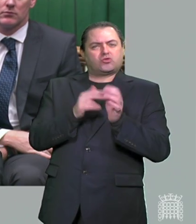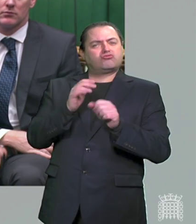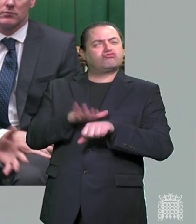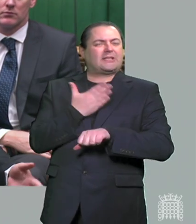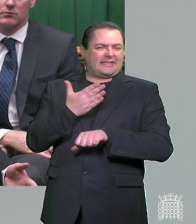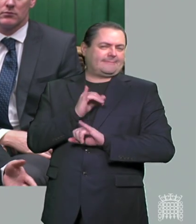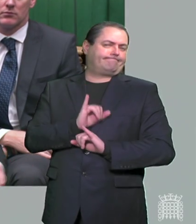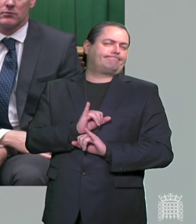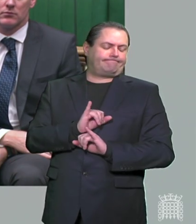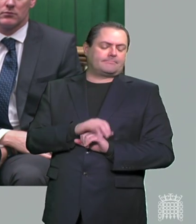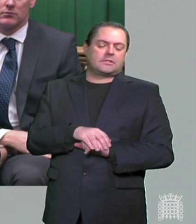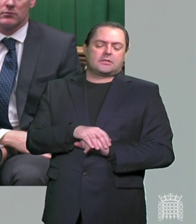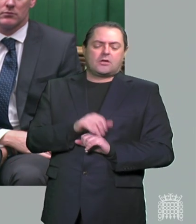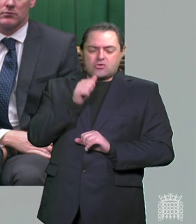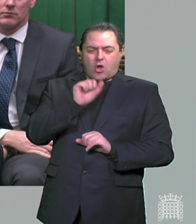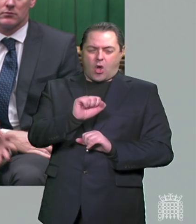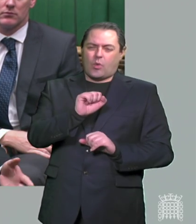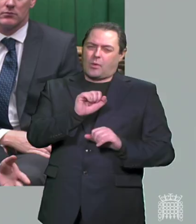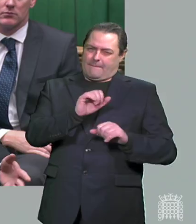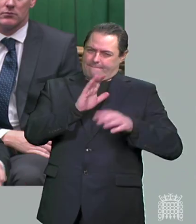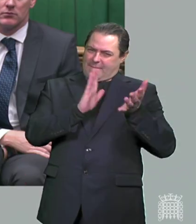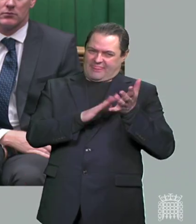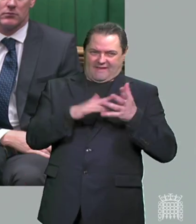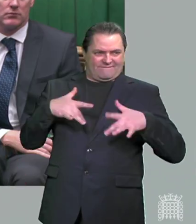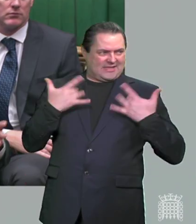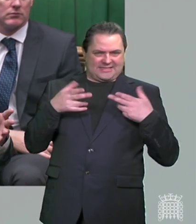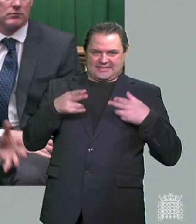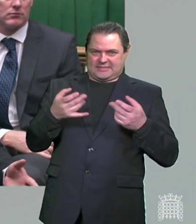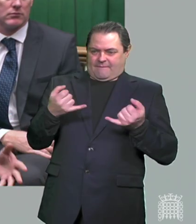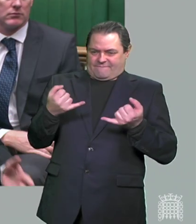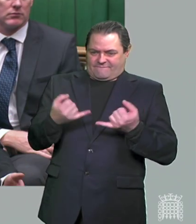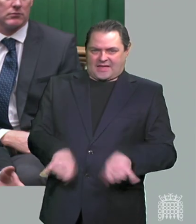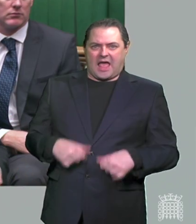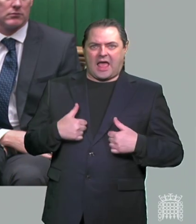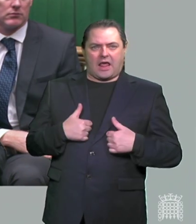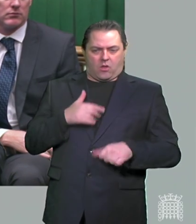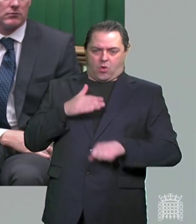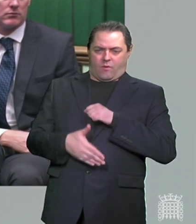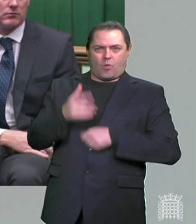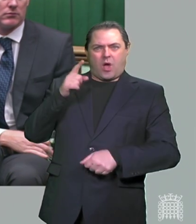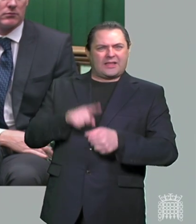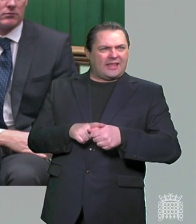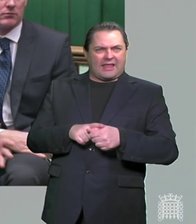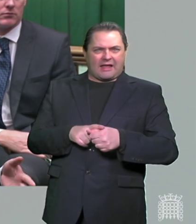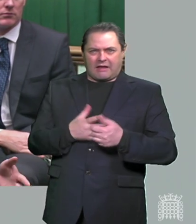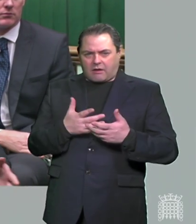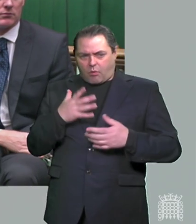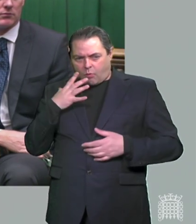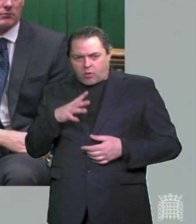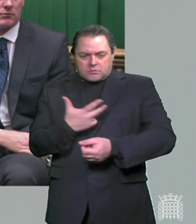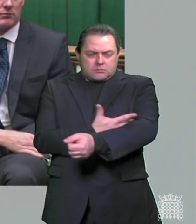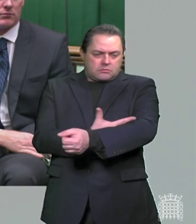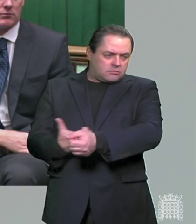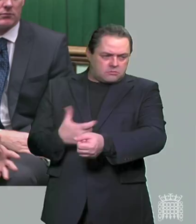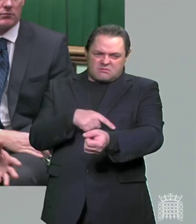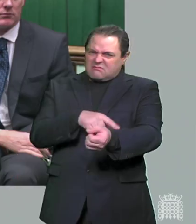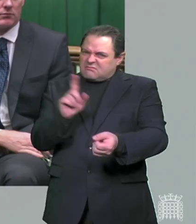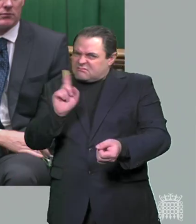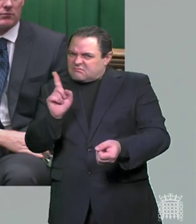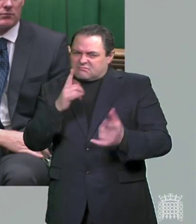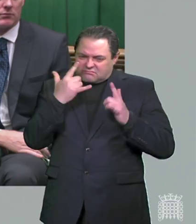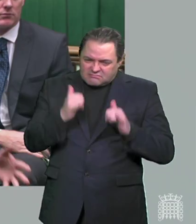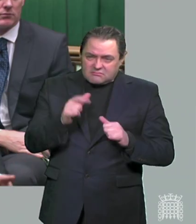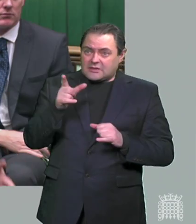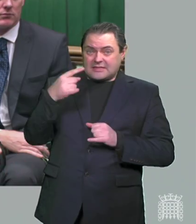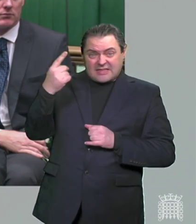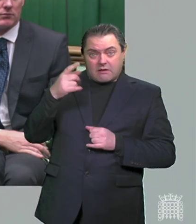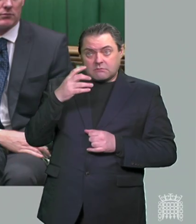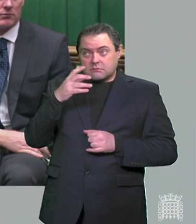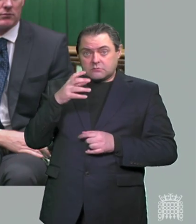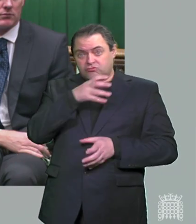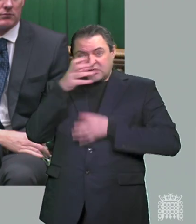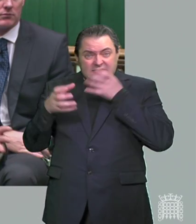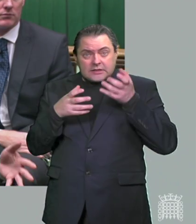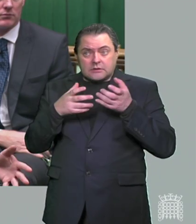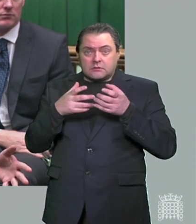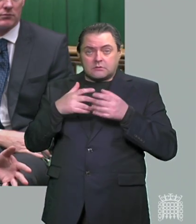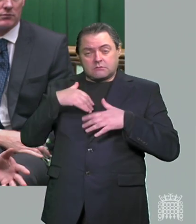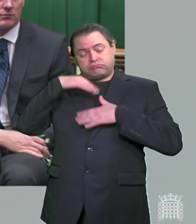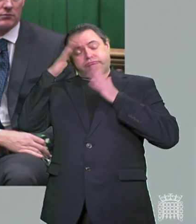He will know that Claire, Sharlotte’s mother, has felt that she has been failed, because ultimately it took over a year to get simple answers from a blood test as to whether in this case someone had been drinking and on drugs.